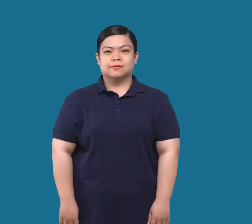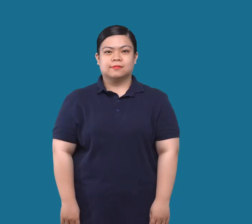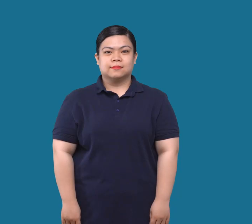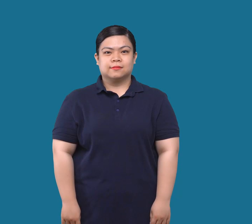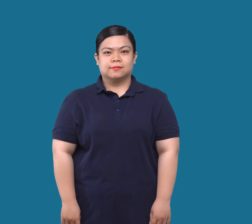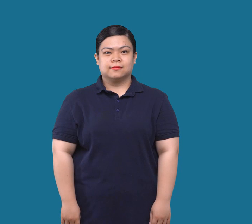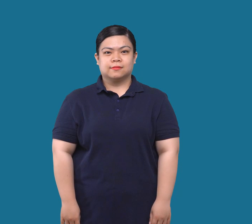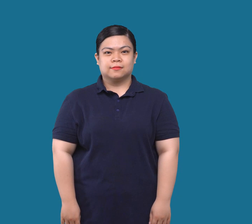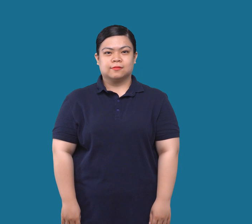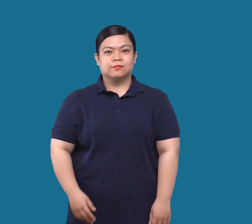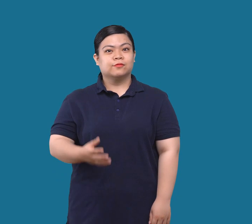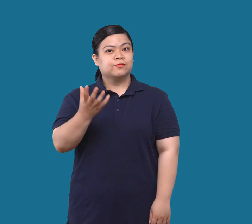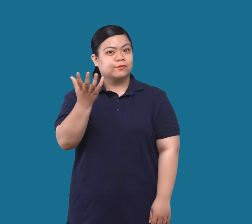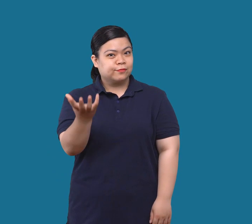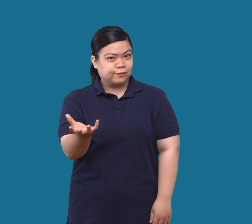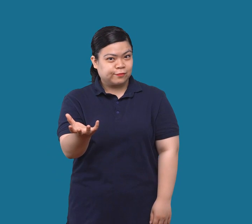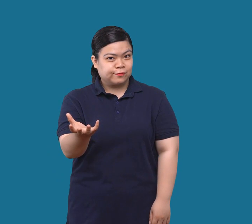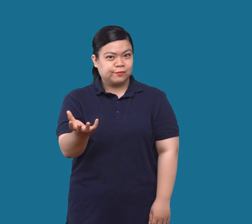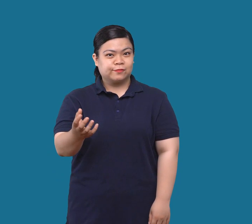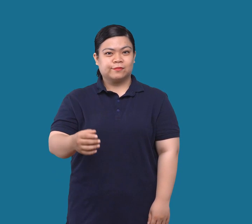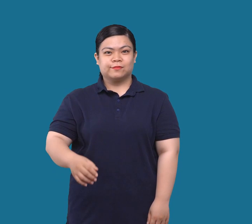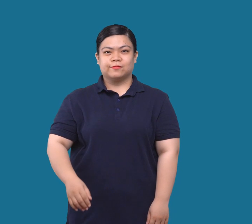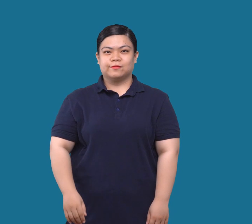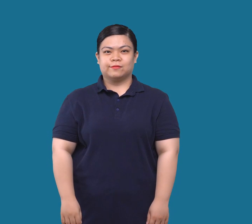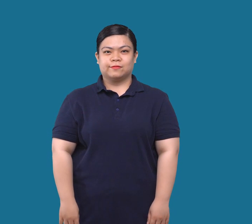quả